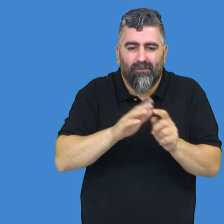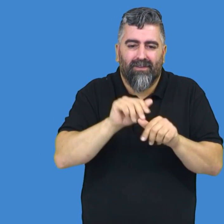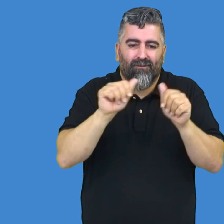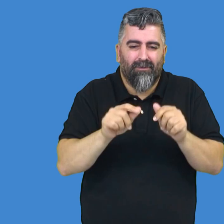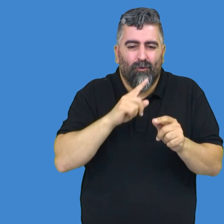forma